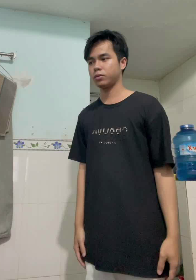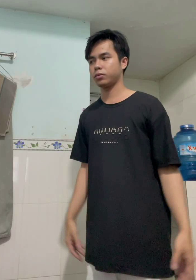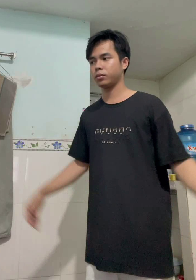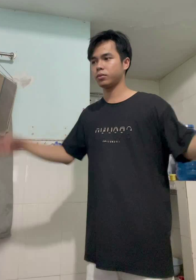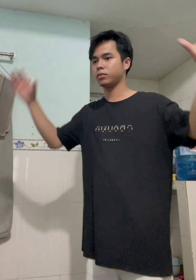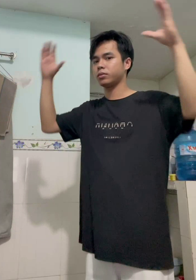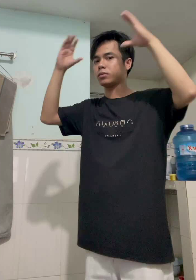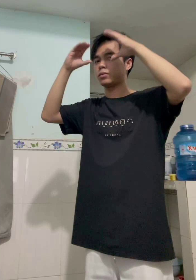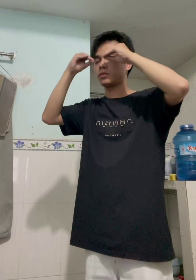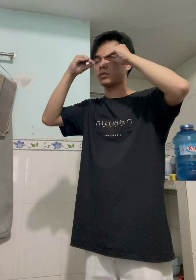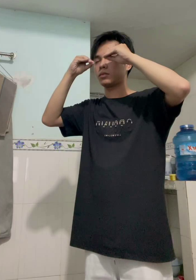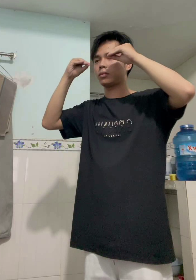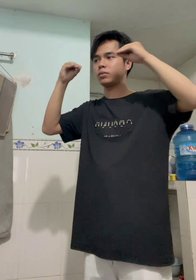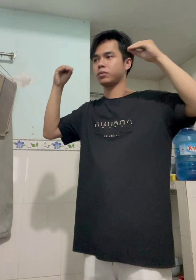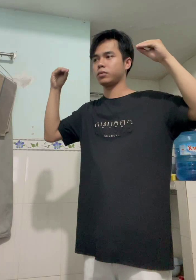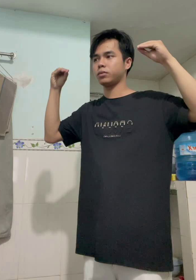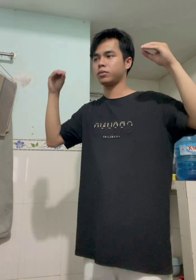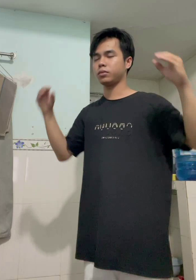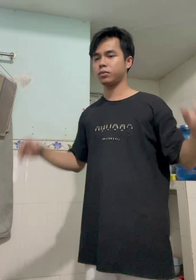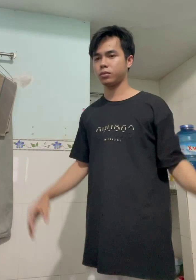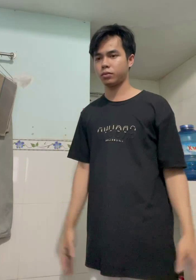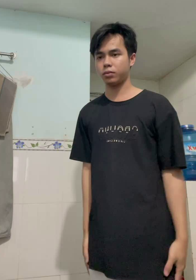buoi toi